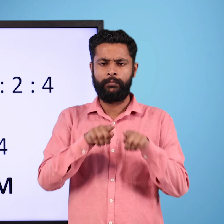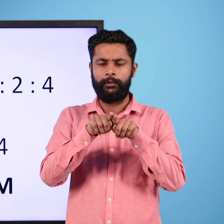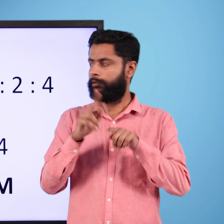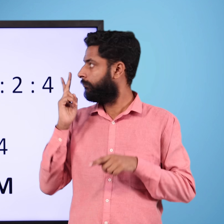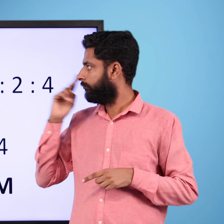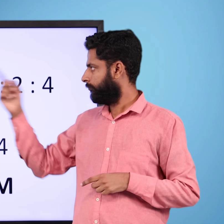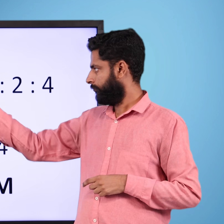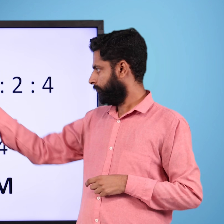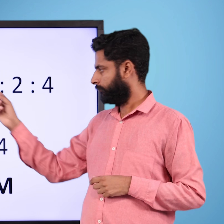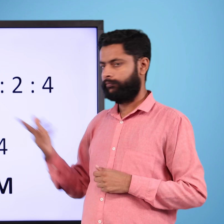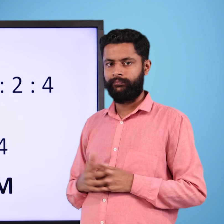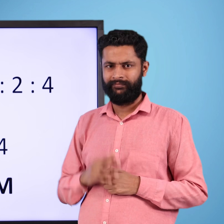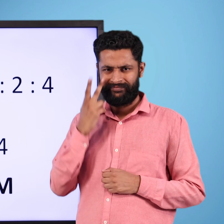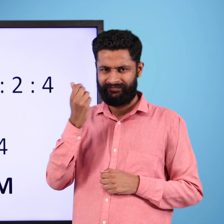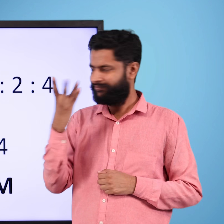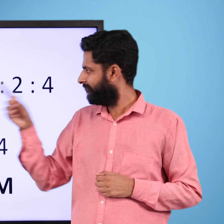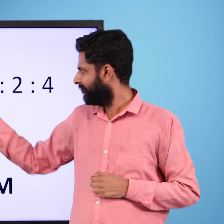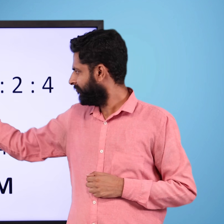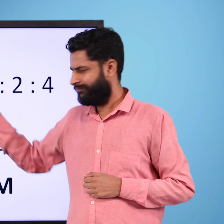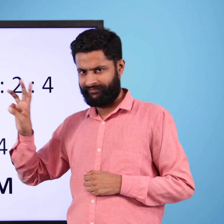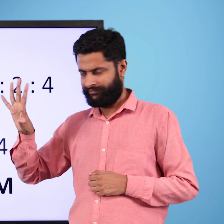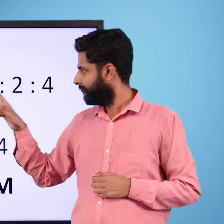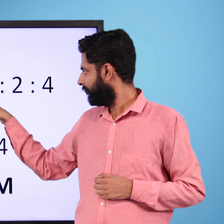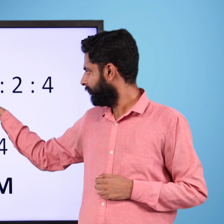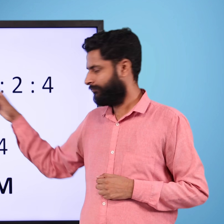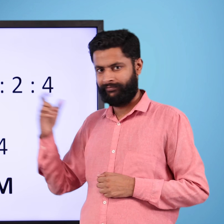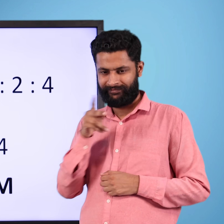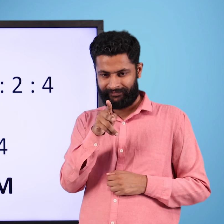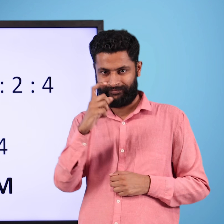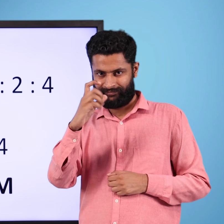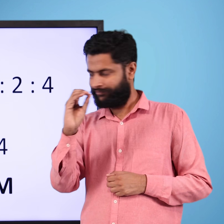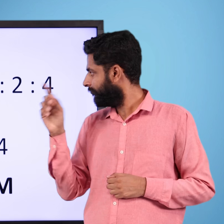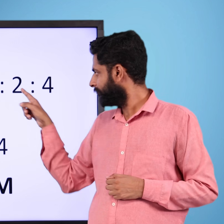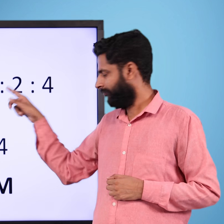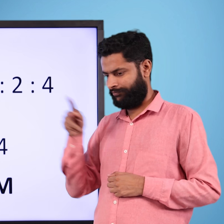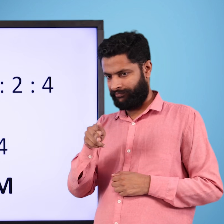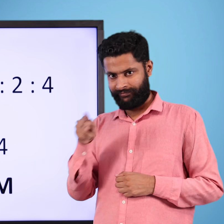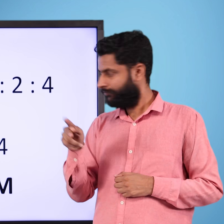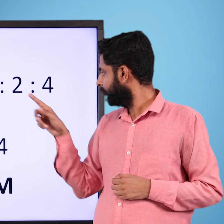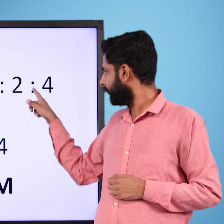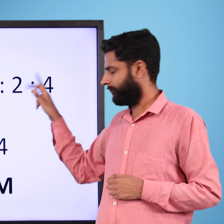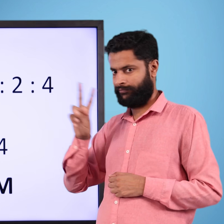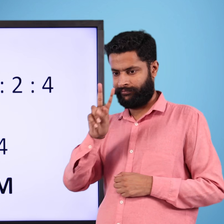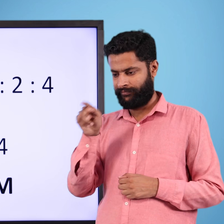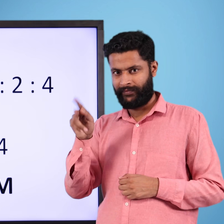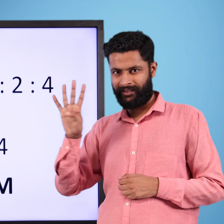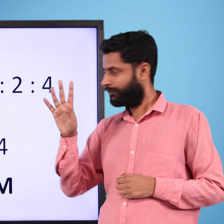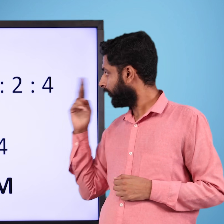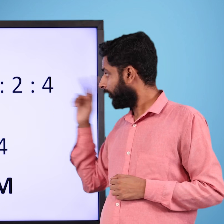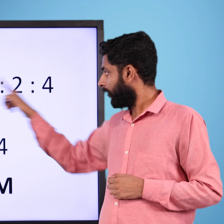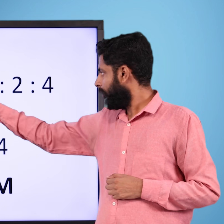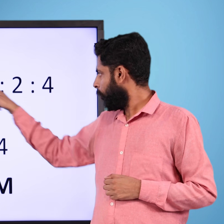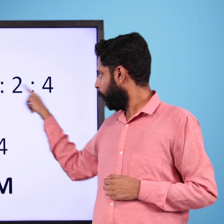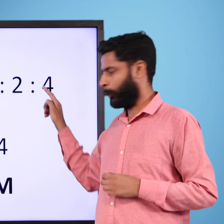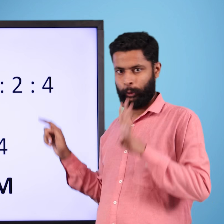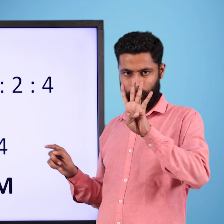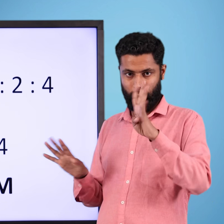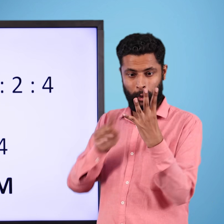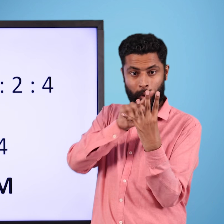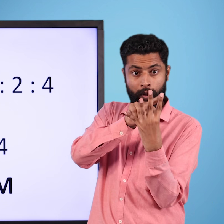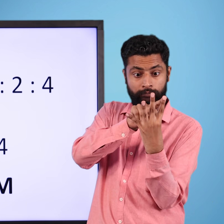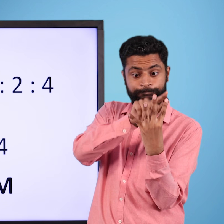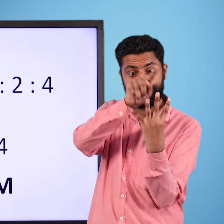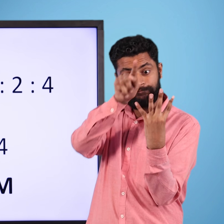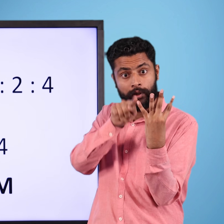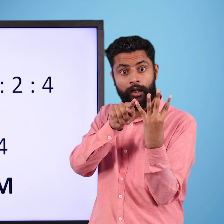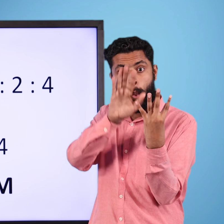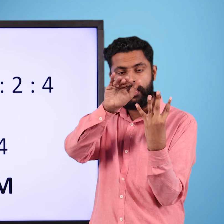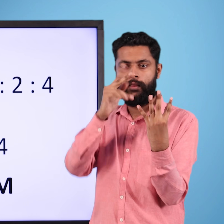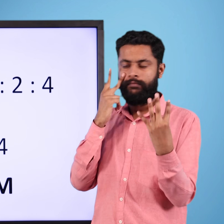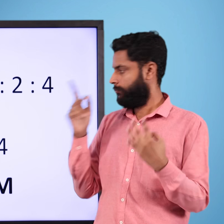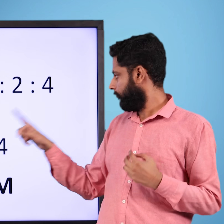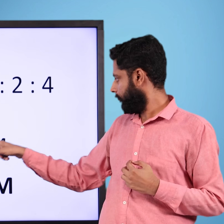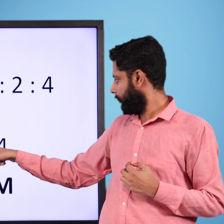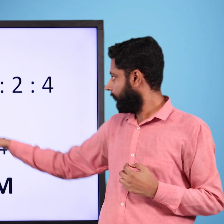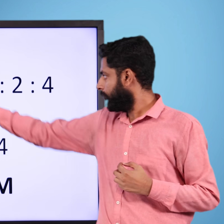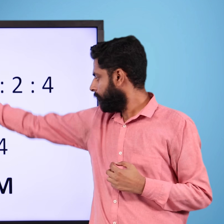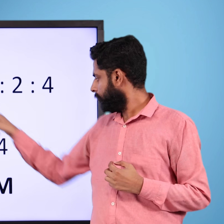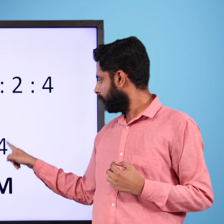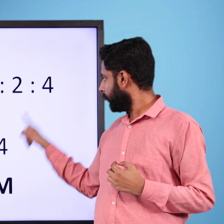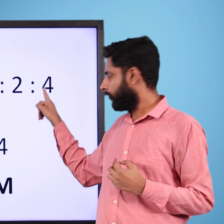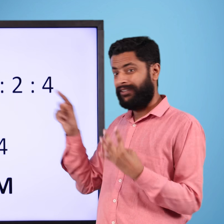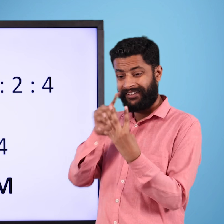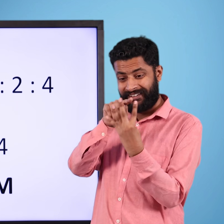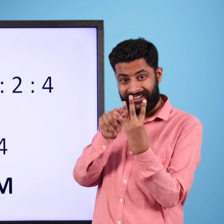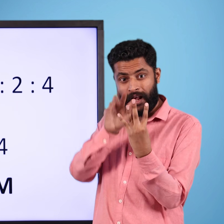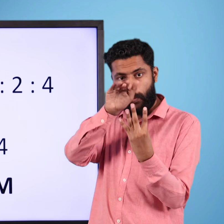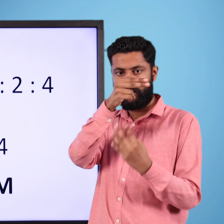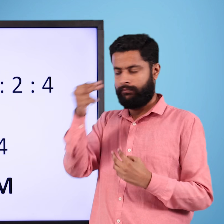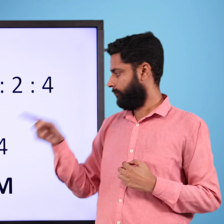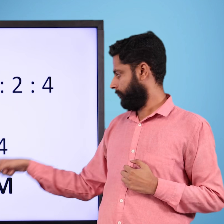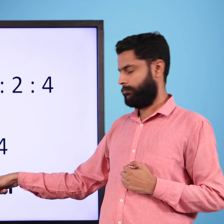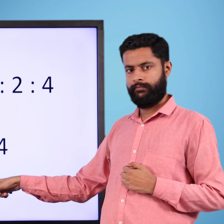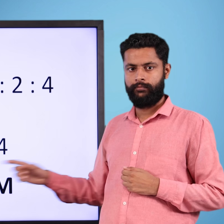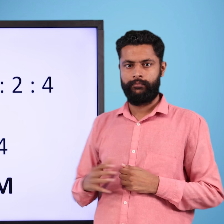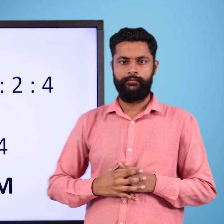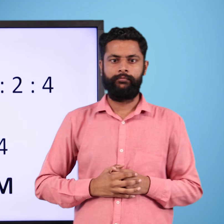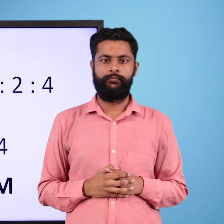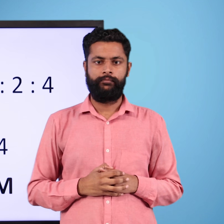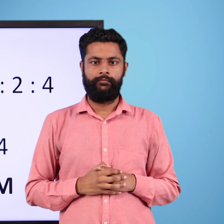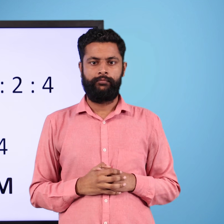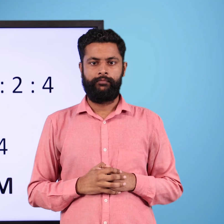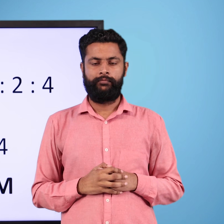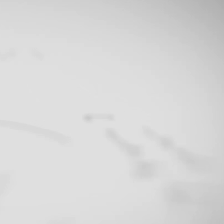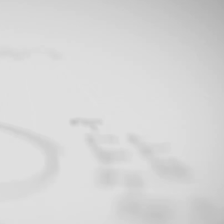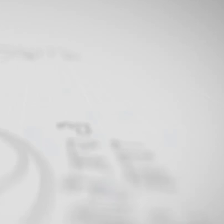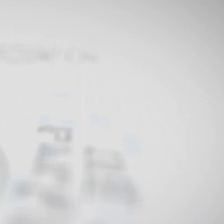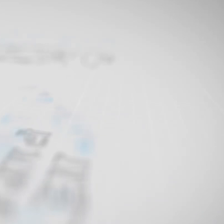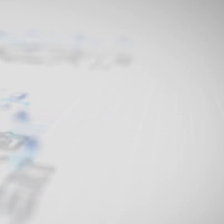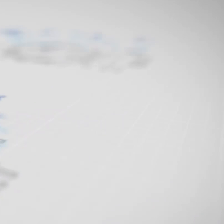For example, in 35 : 70 : : 2 : 4; 35 and 4 are the extreme terms.